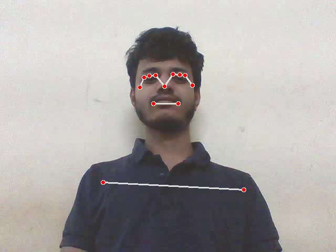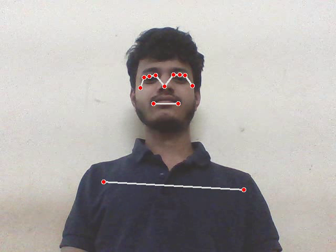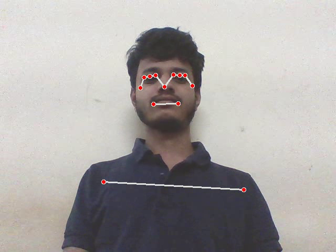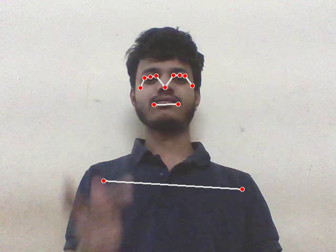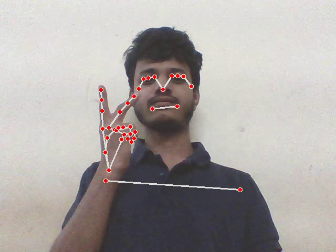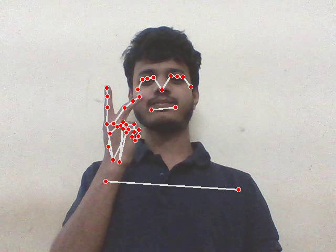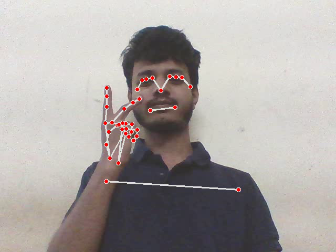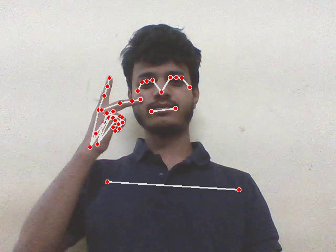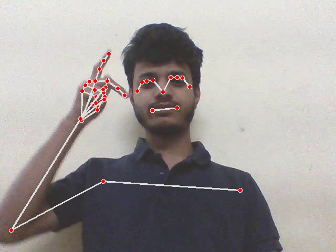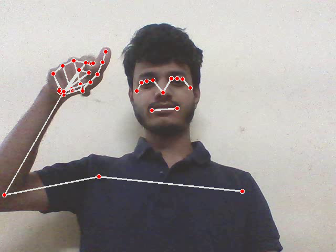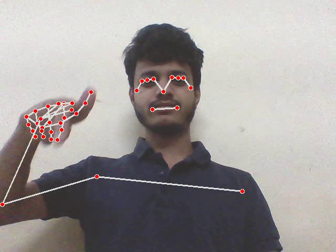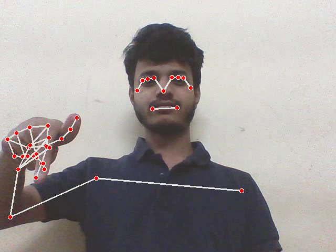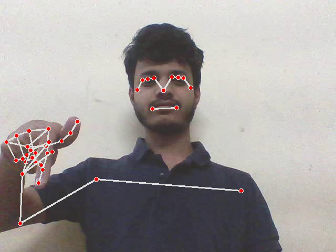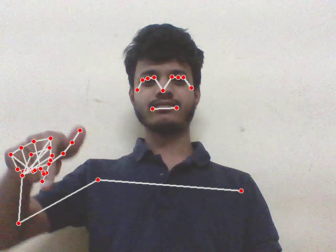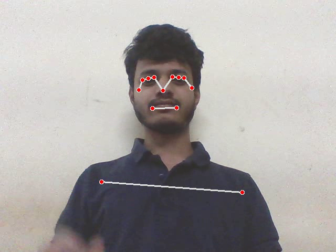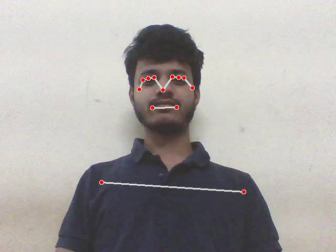see you later